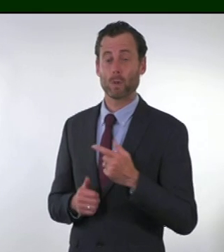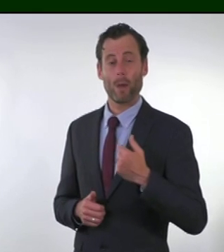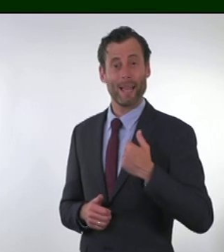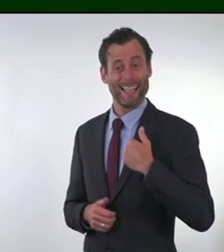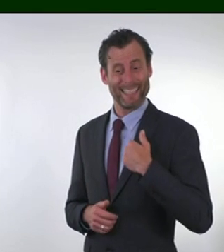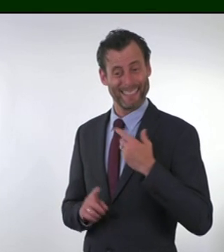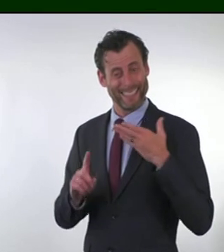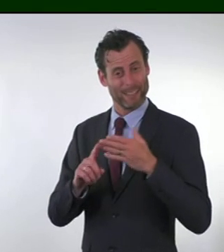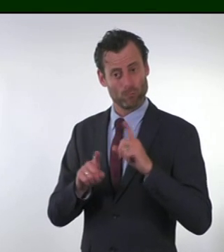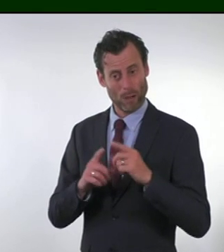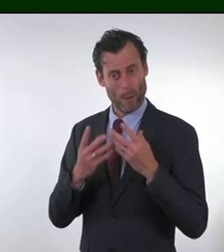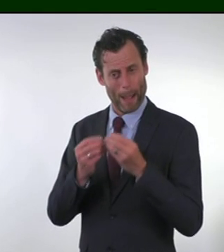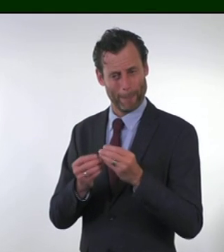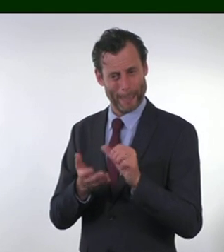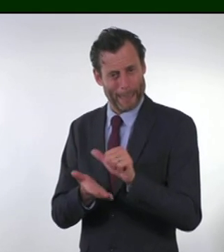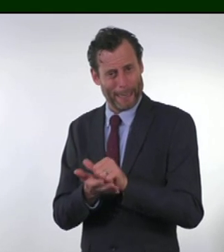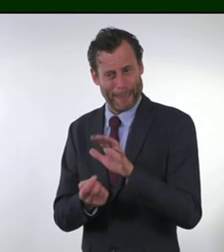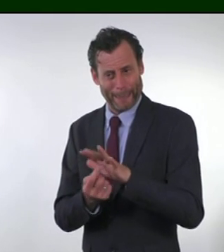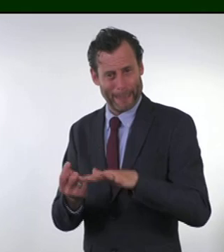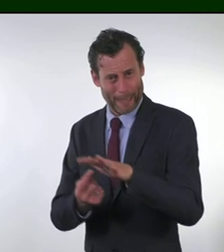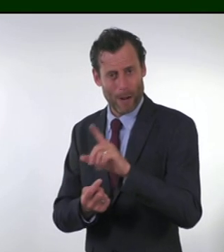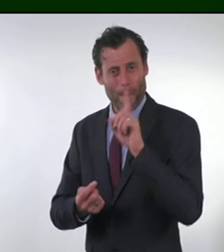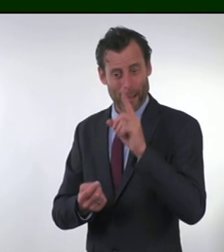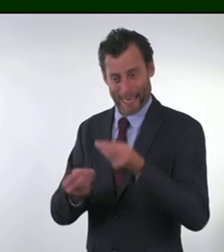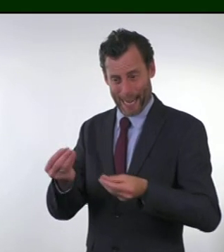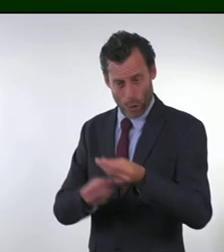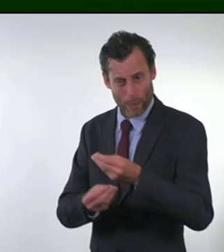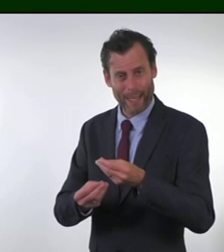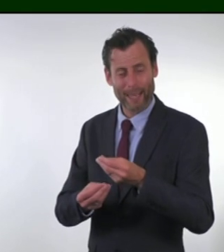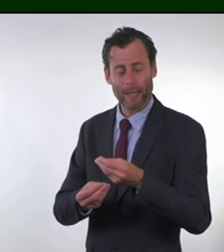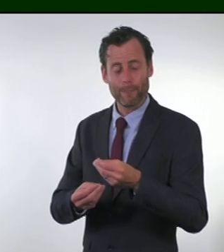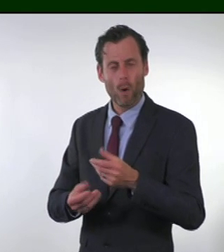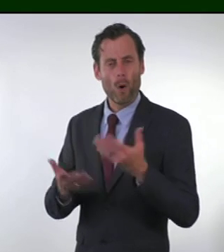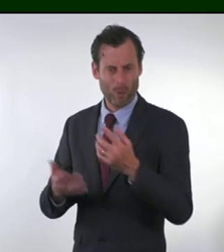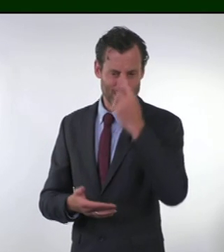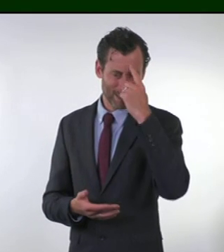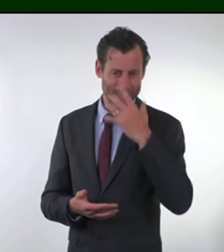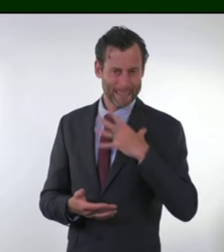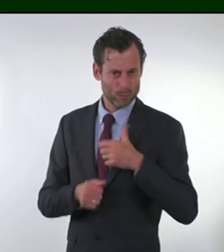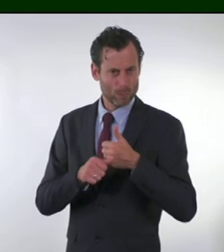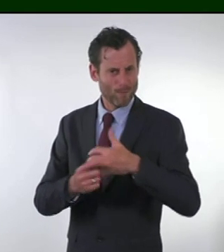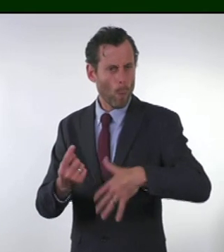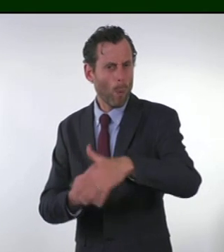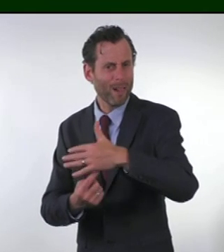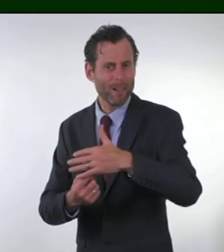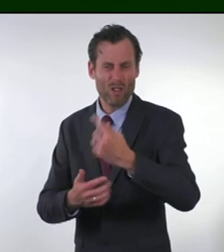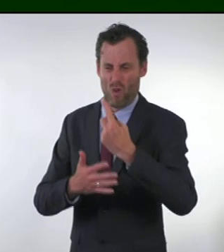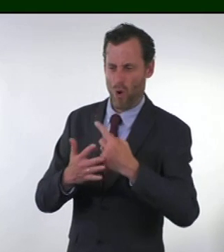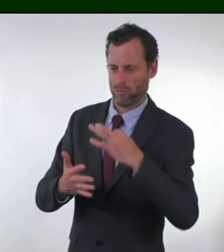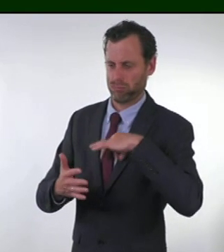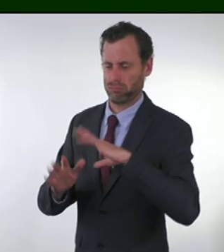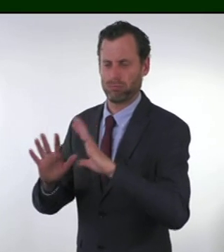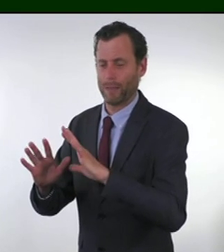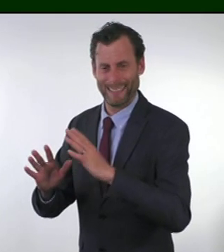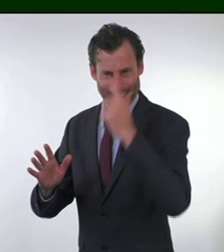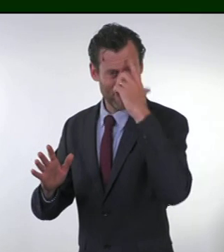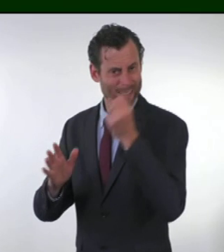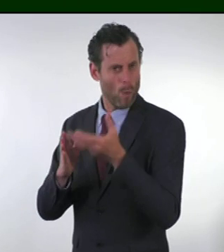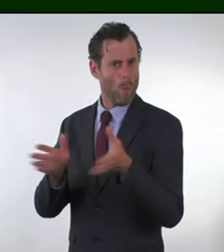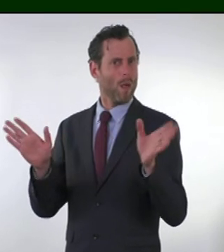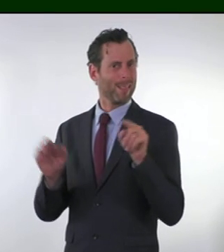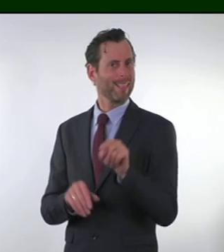As I have said, for me, it is a question not just of economics but of values, and we demonstrate those through the actions we take and the people that we prioritise.